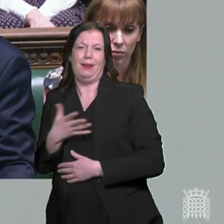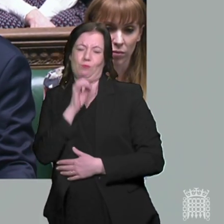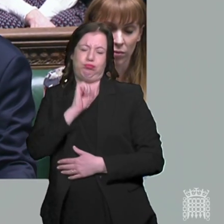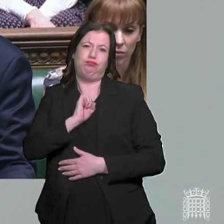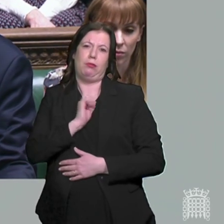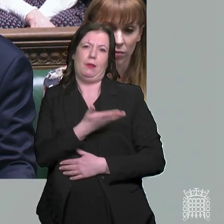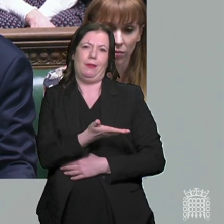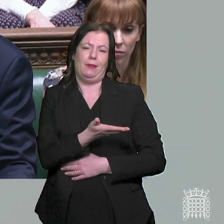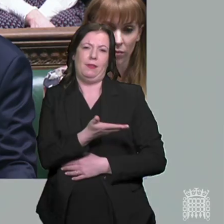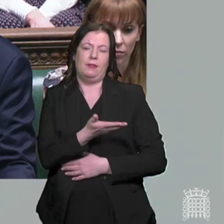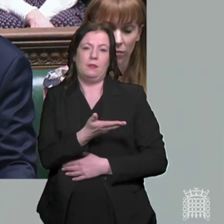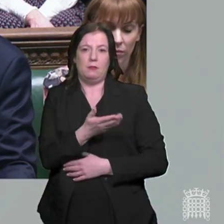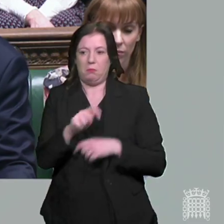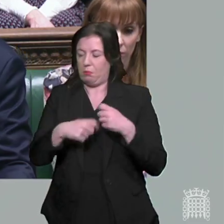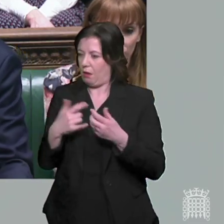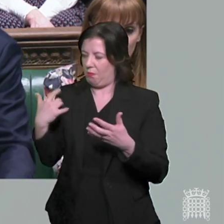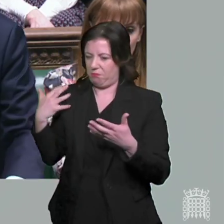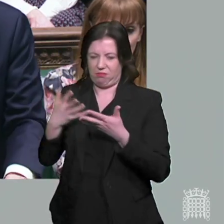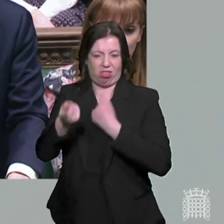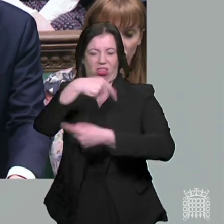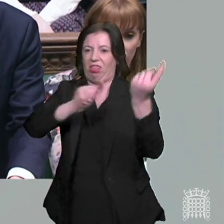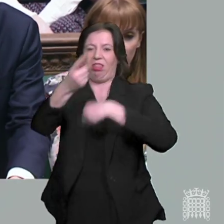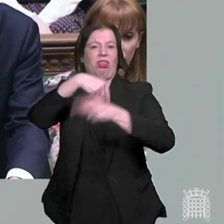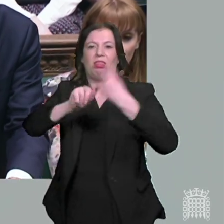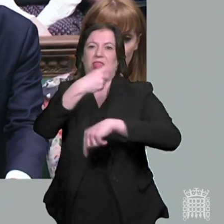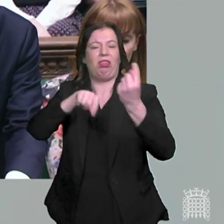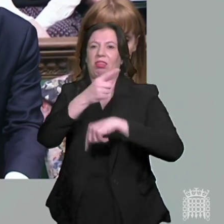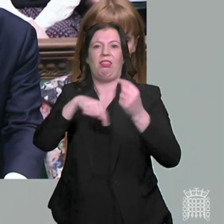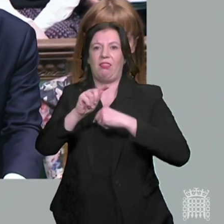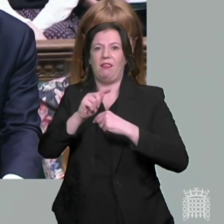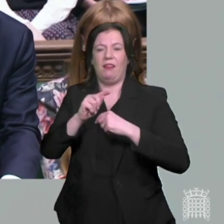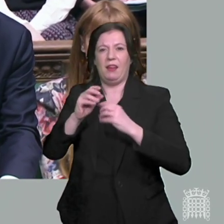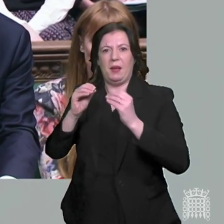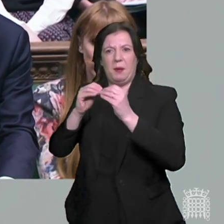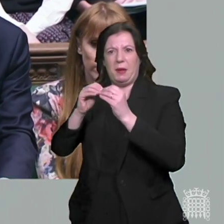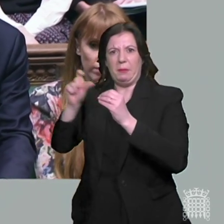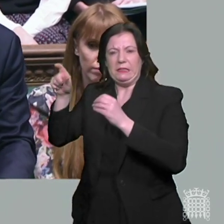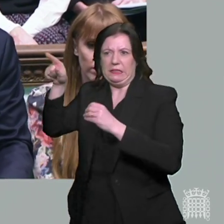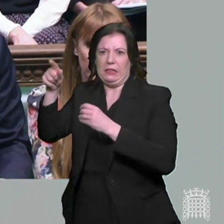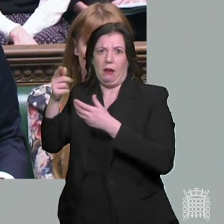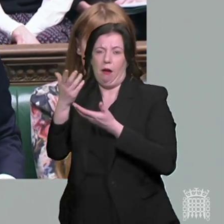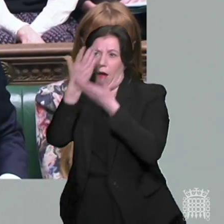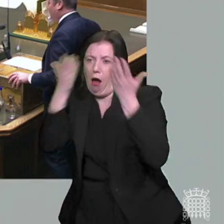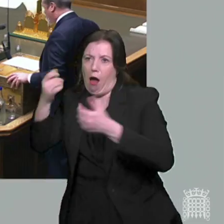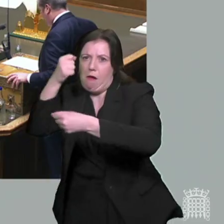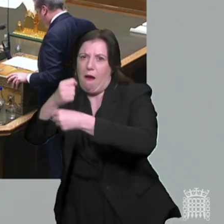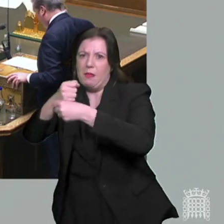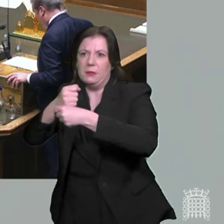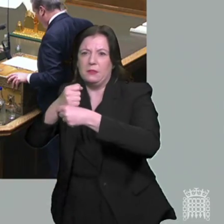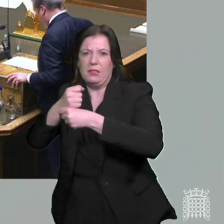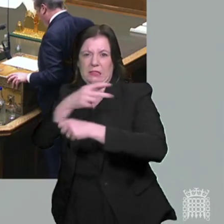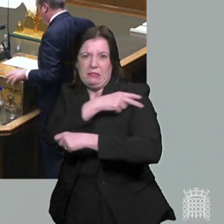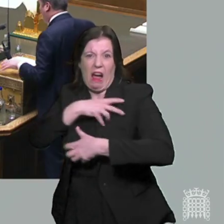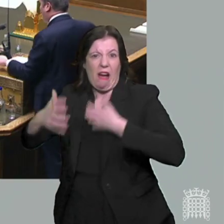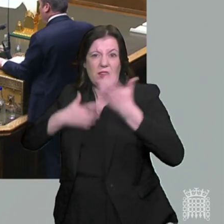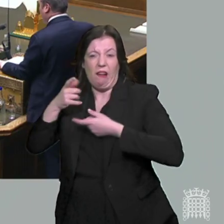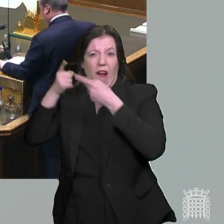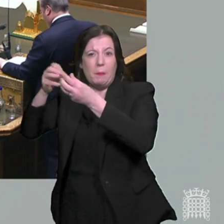Instead, it led to a farcical weekend, with the national broadcaster being accused of dancing to the Government’s tune by its own employees.